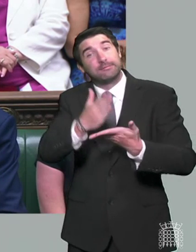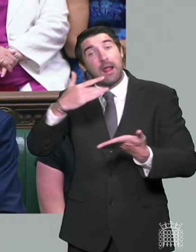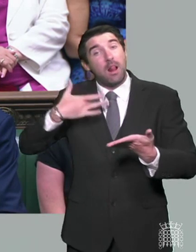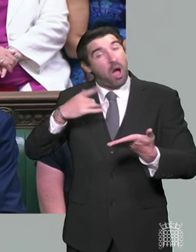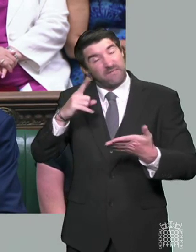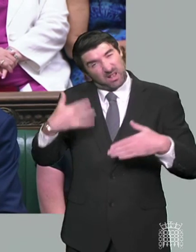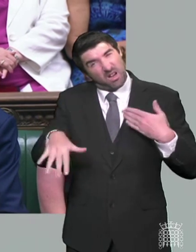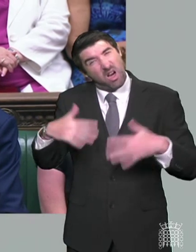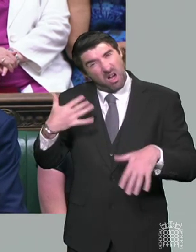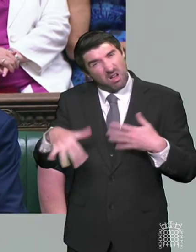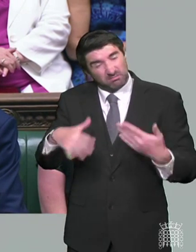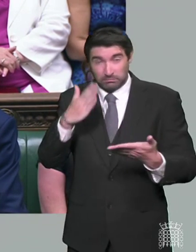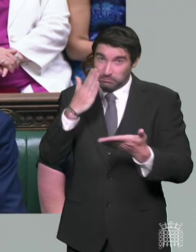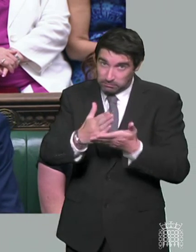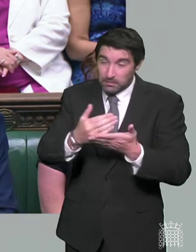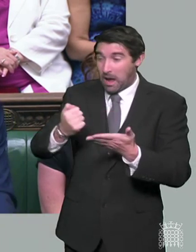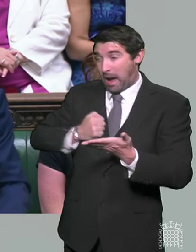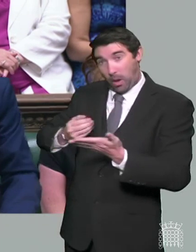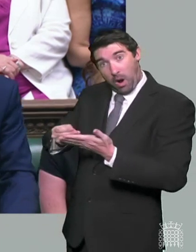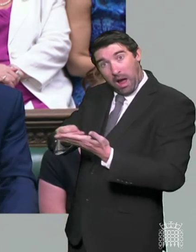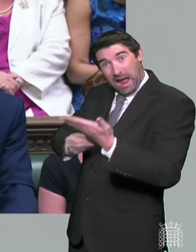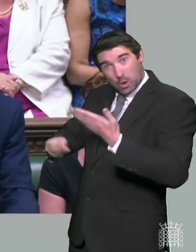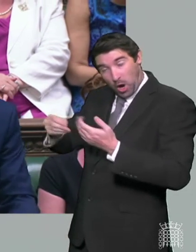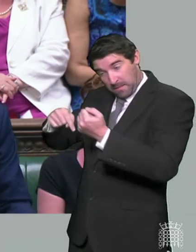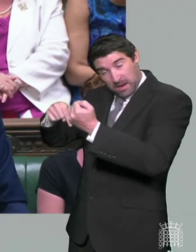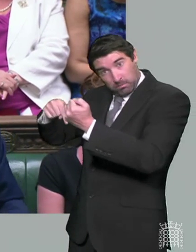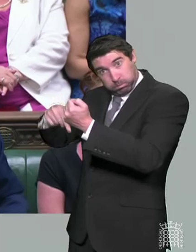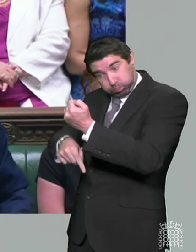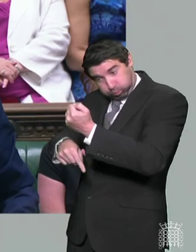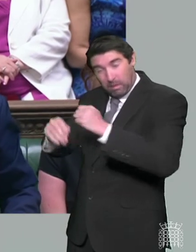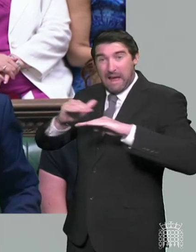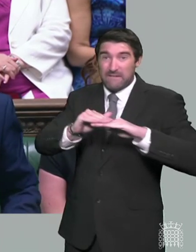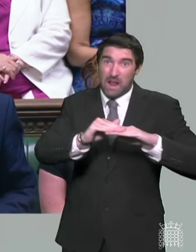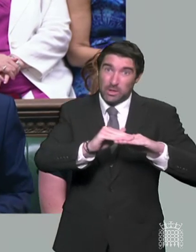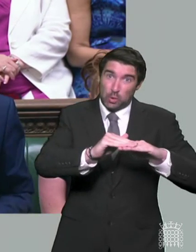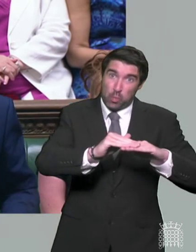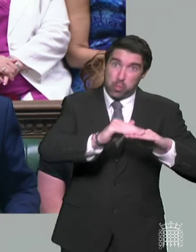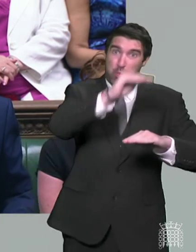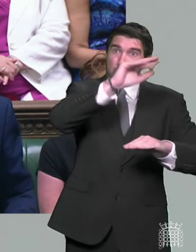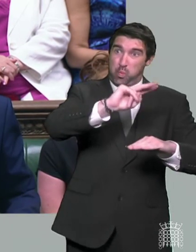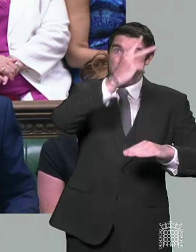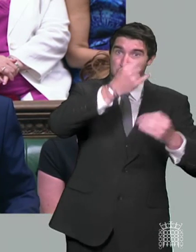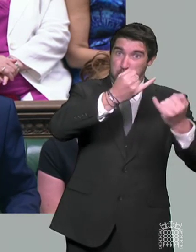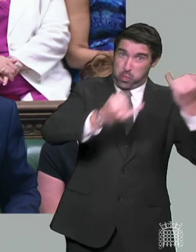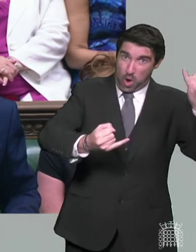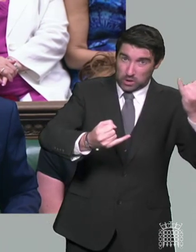Britain’s growth is going to be slower than our competitors, and our inflation higher.